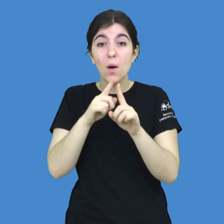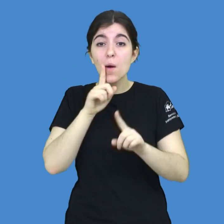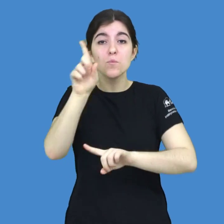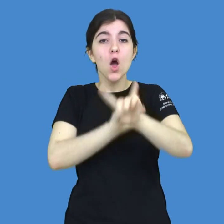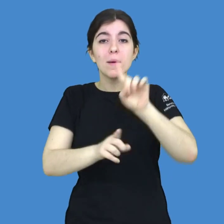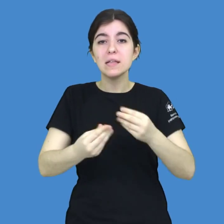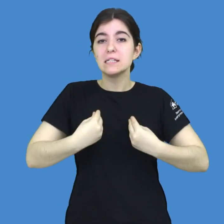problema